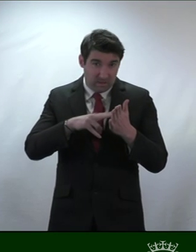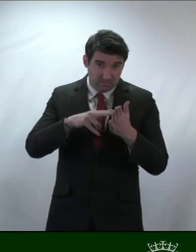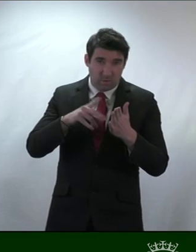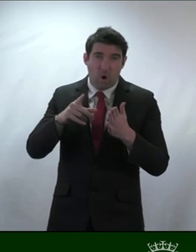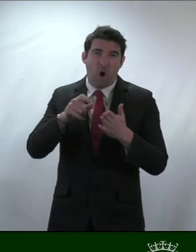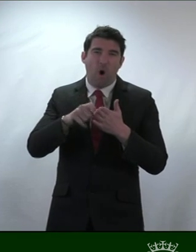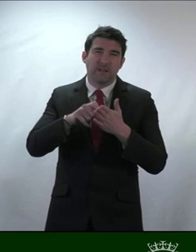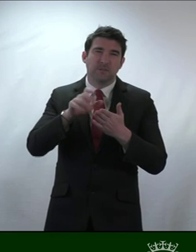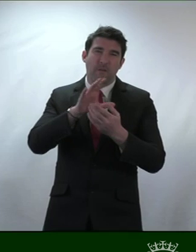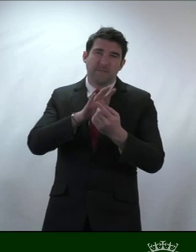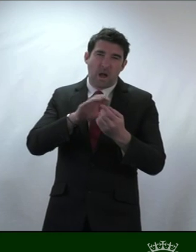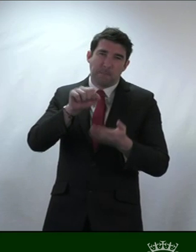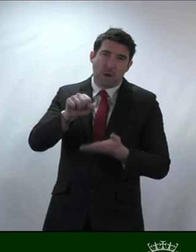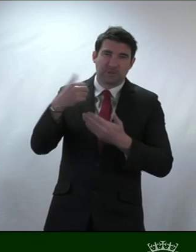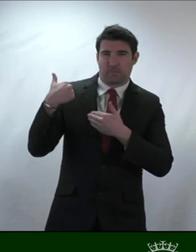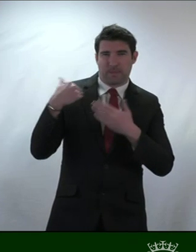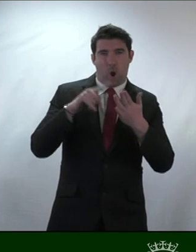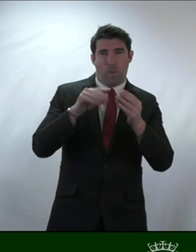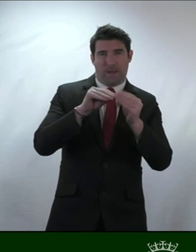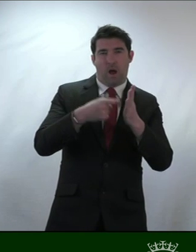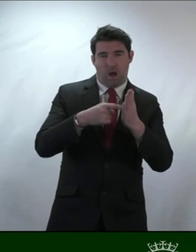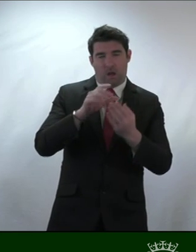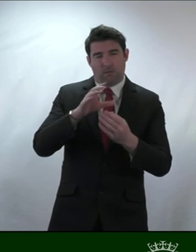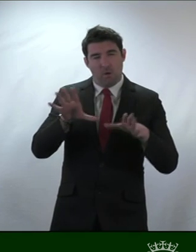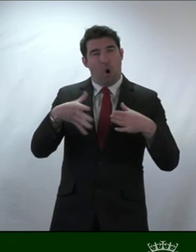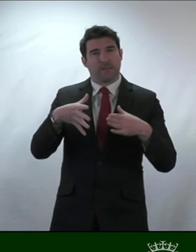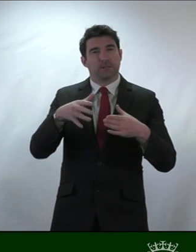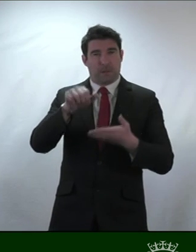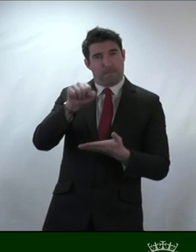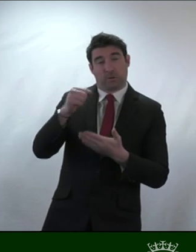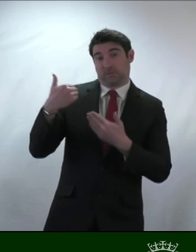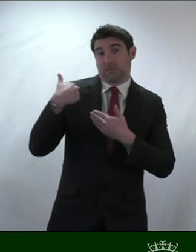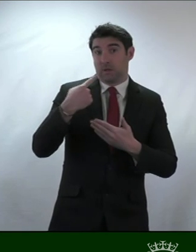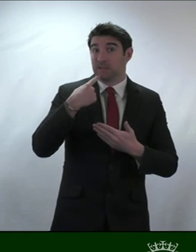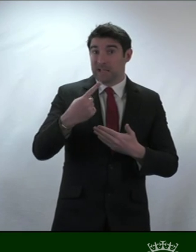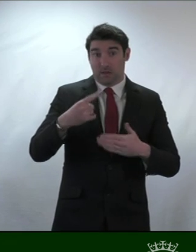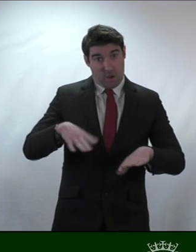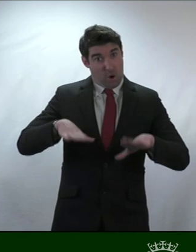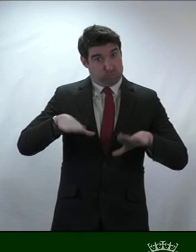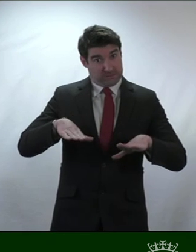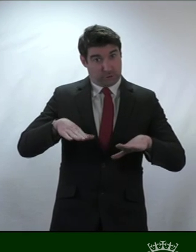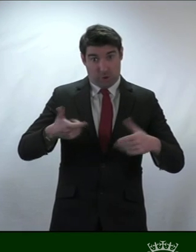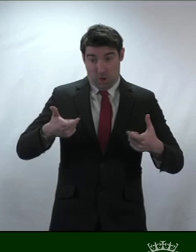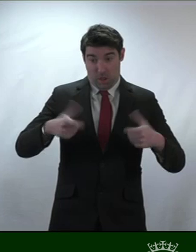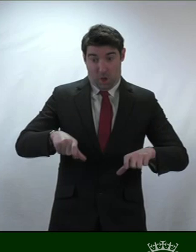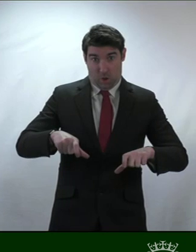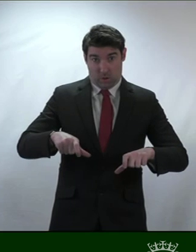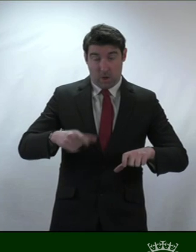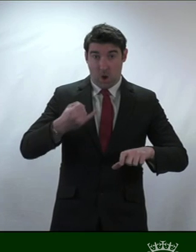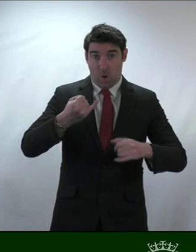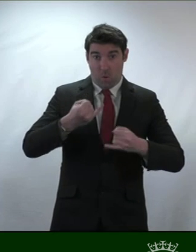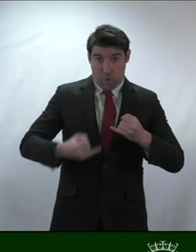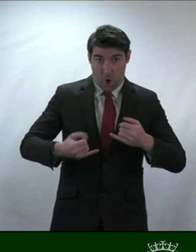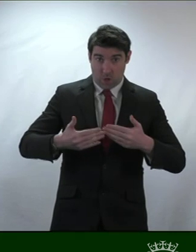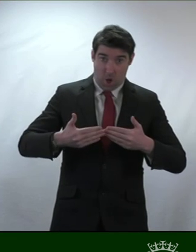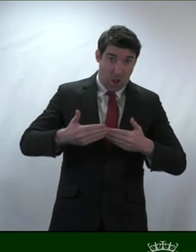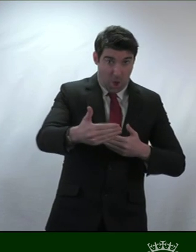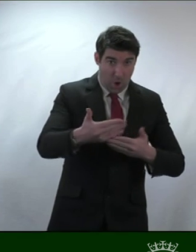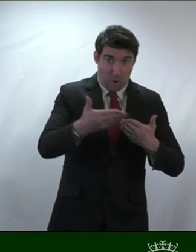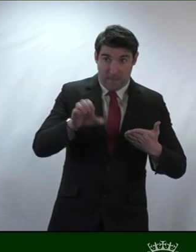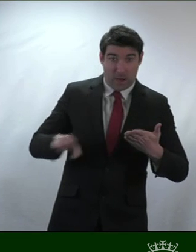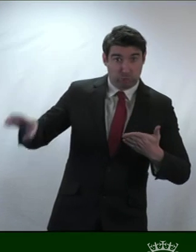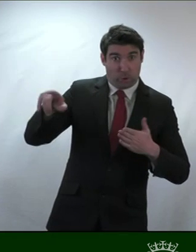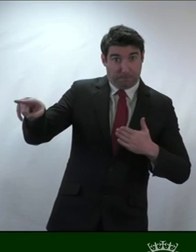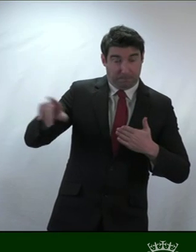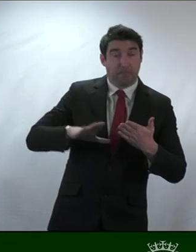It said that the UK locked down later and for longer than some of its European neighbours and experienced a deeper fall and slower economic recovery.